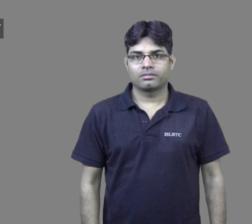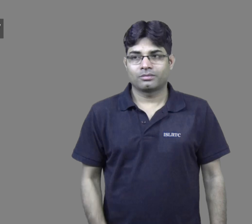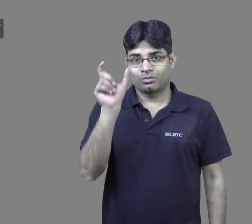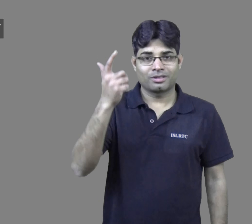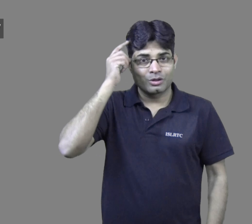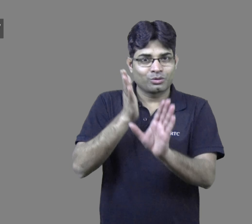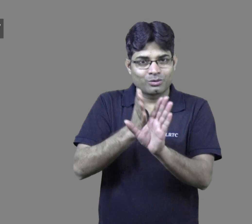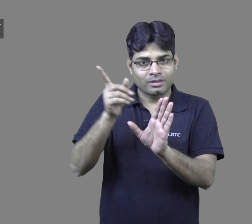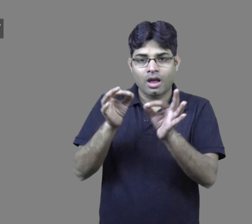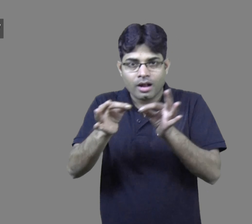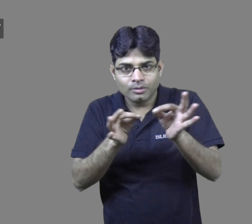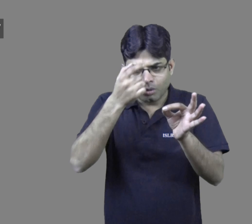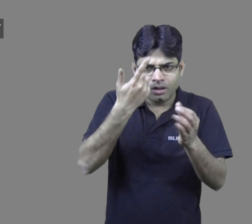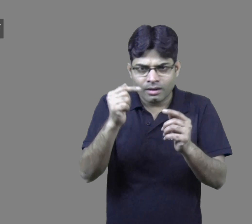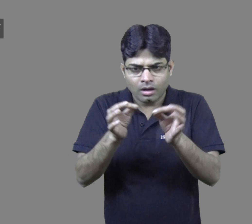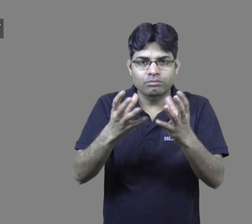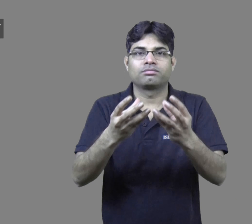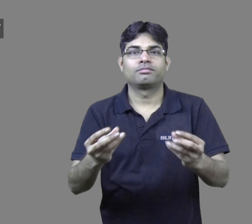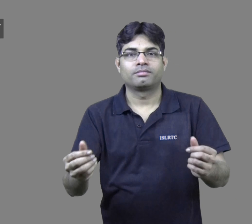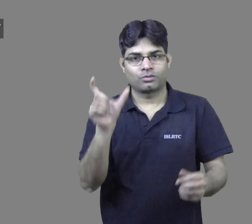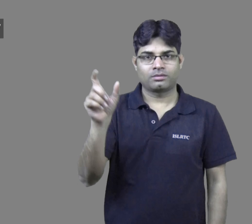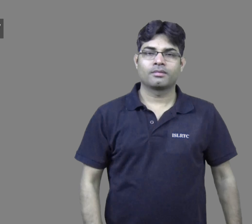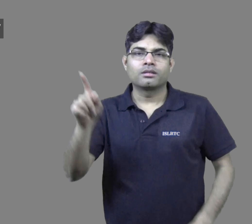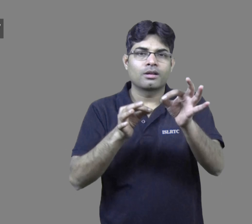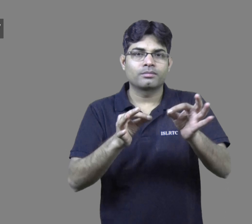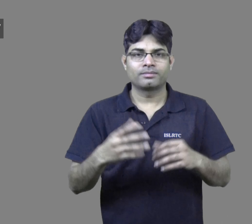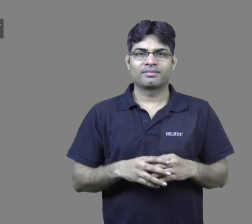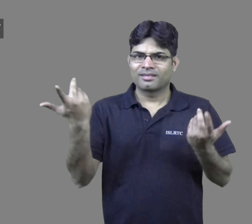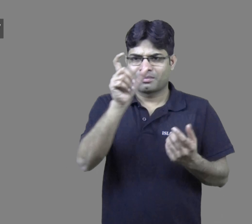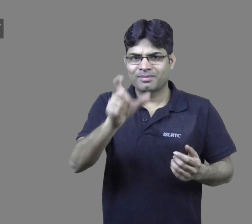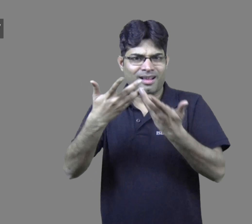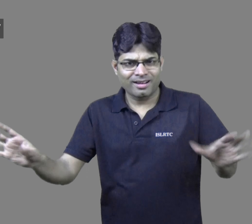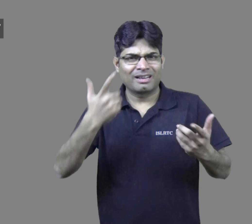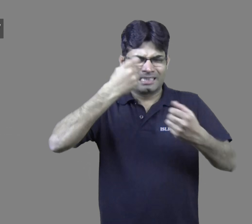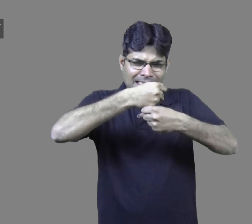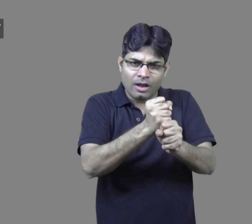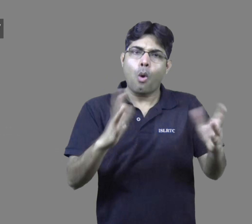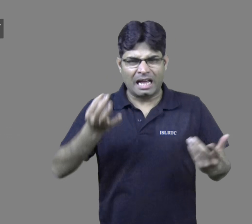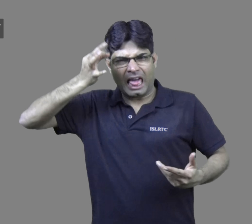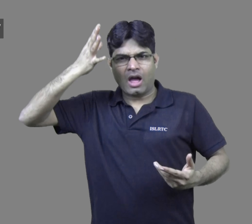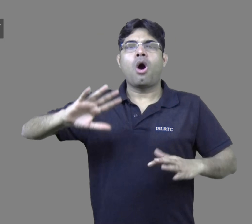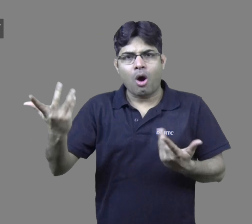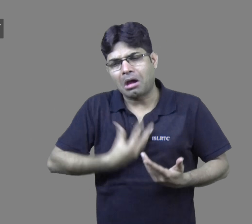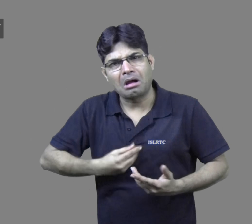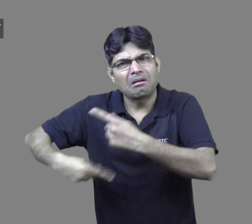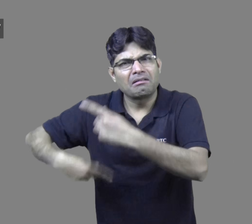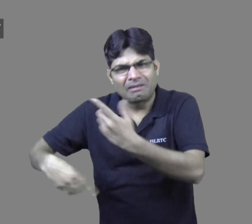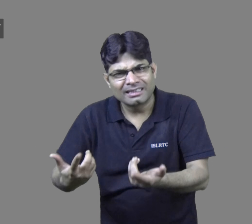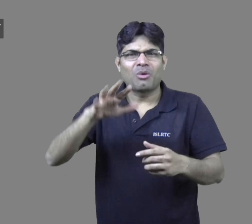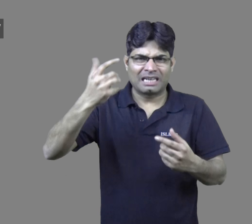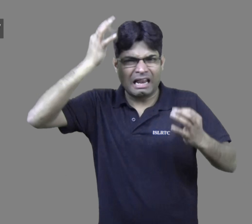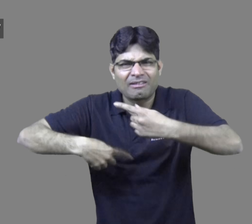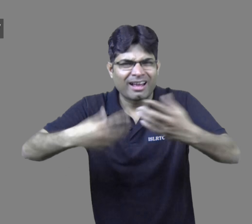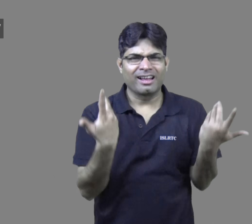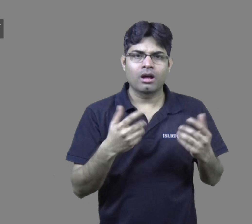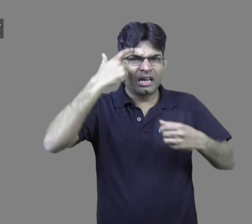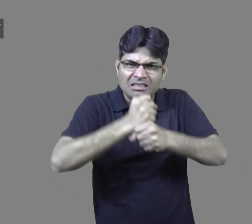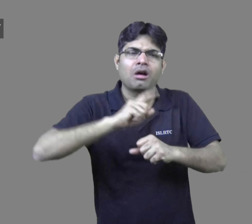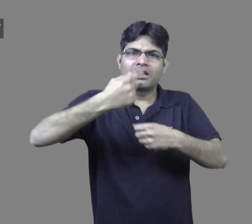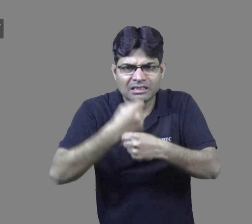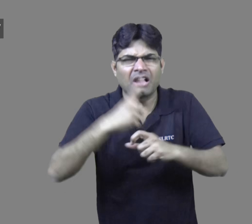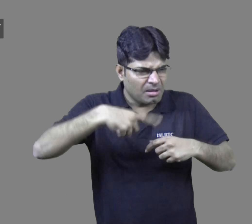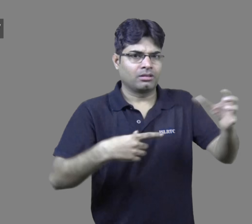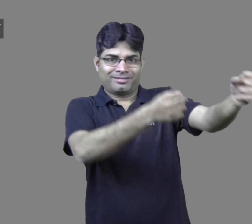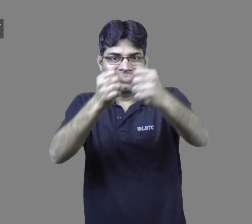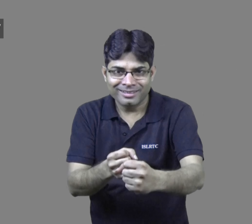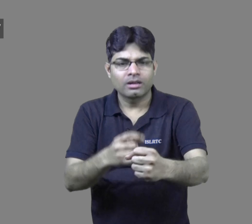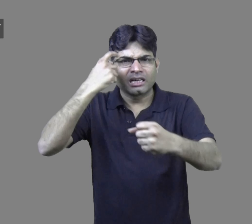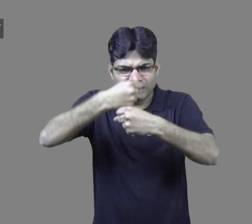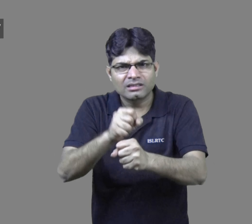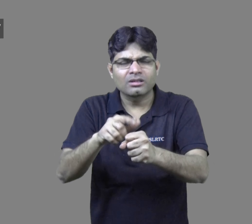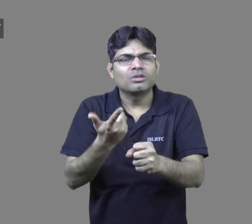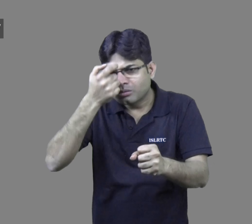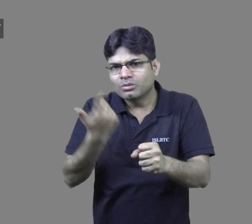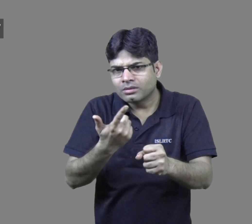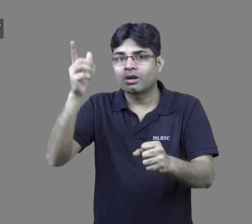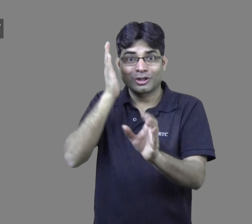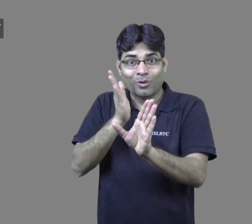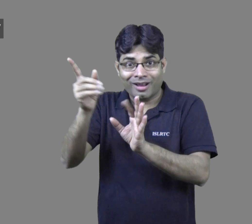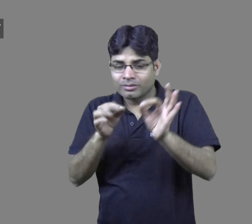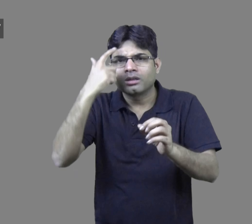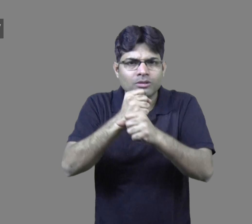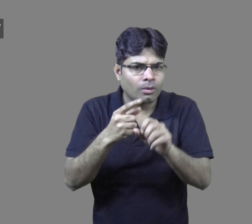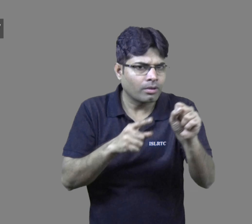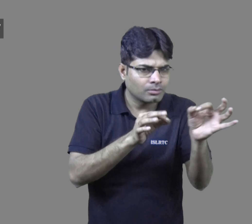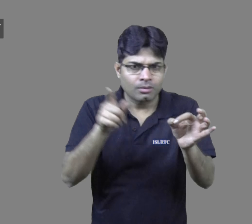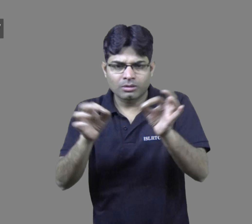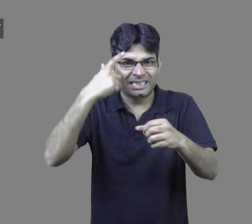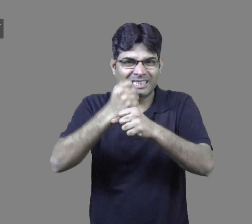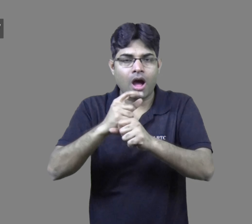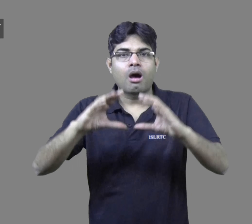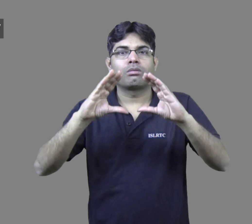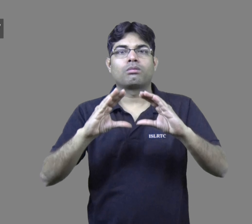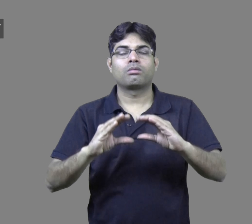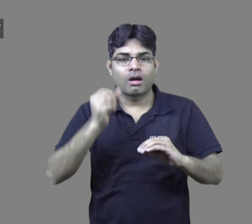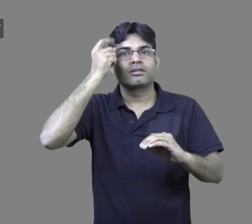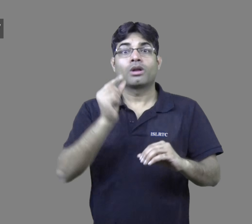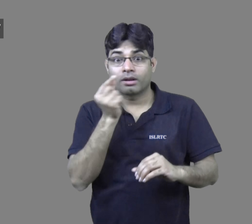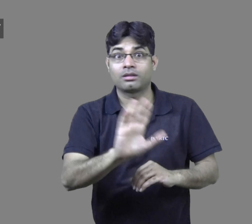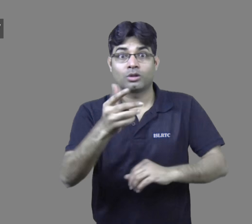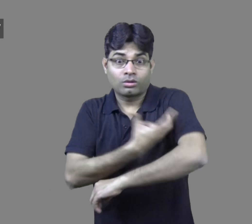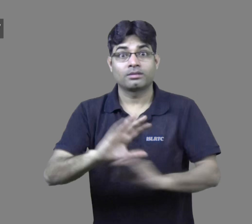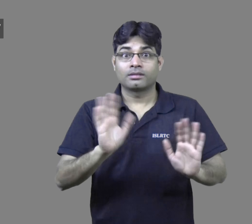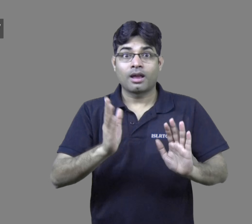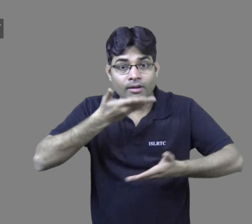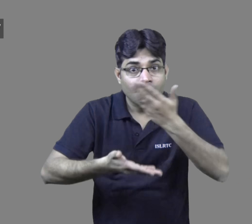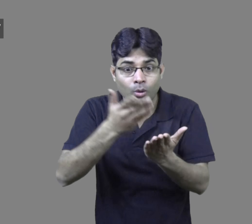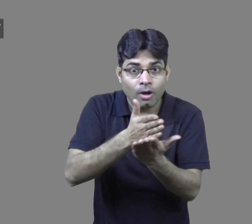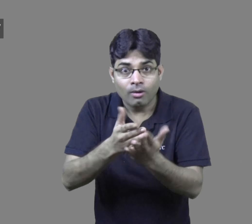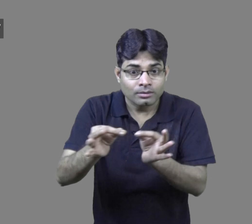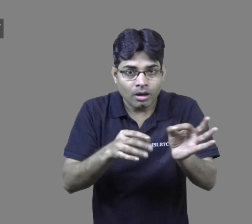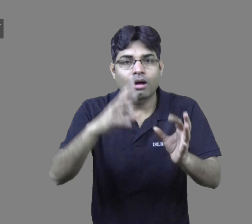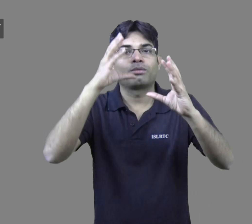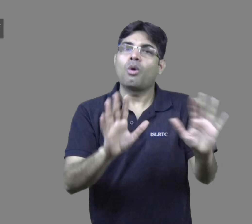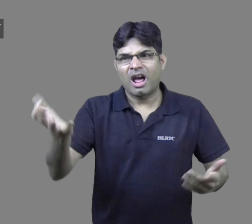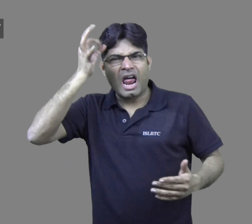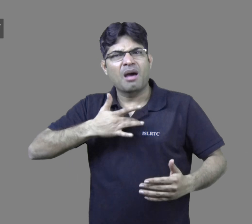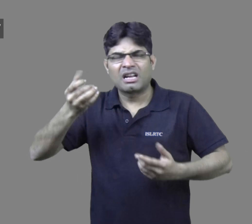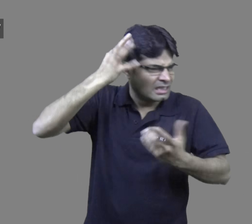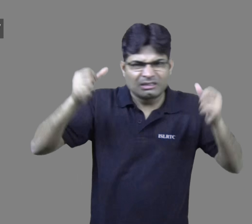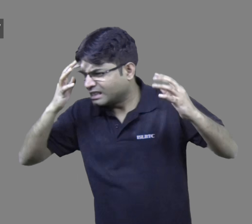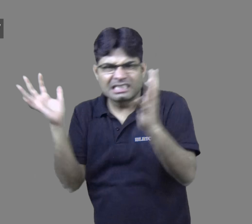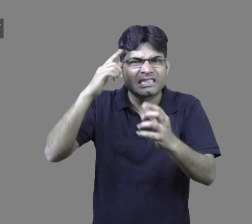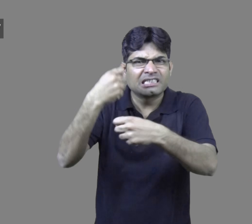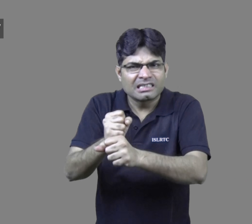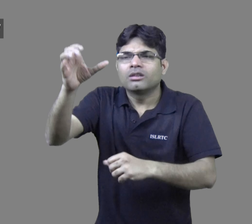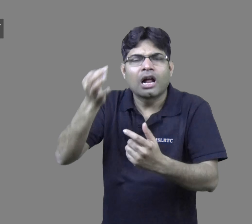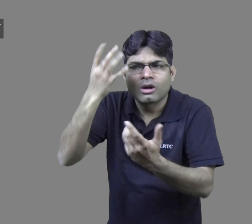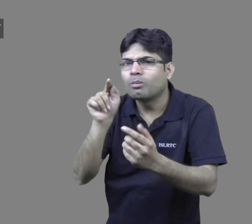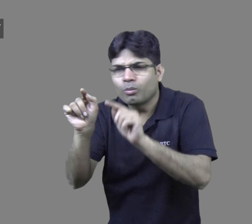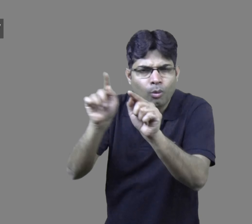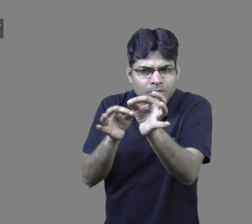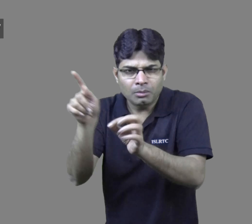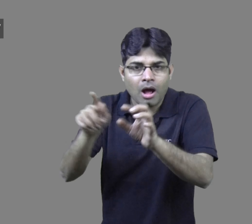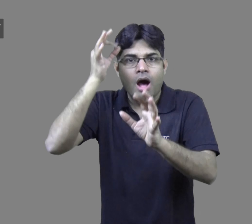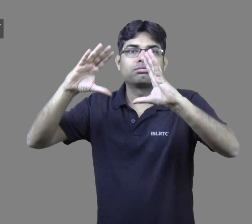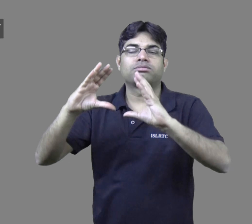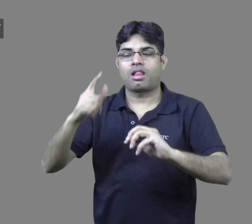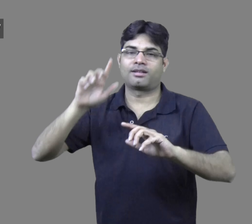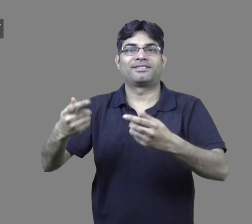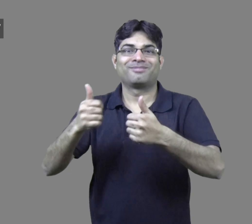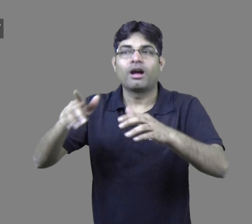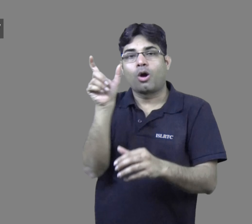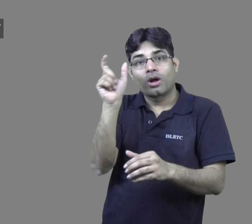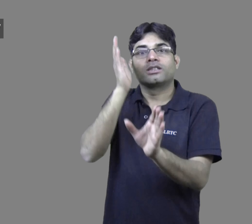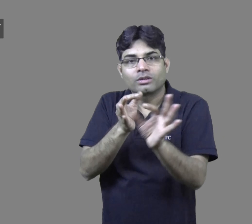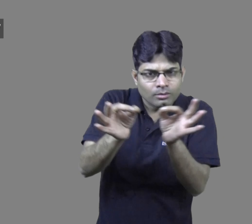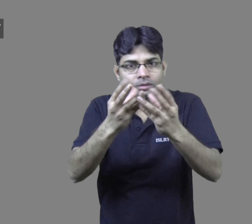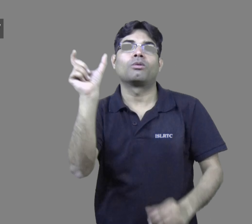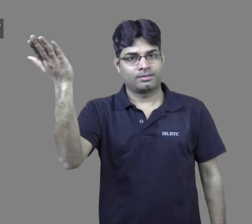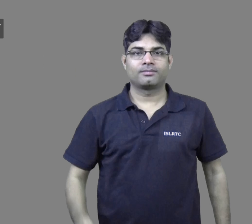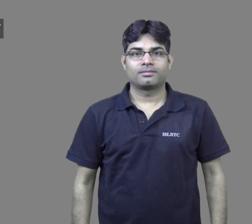Psychological Therapy